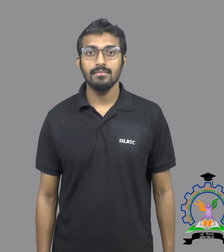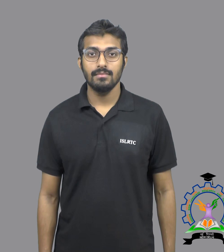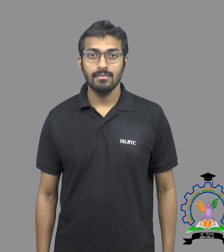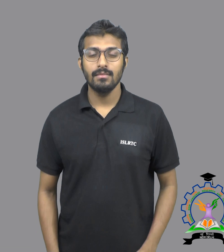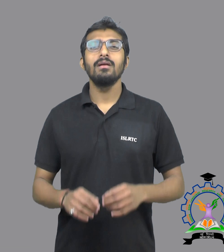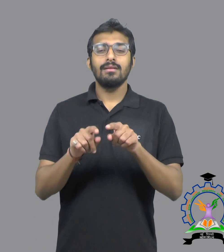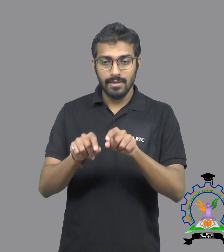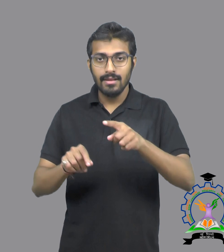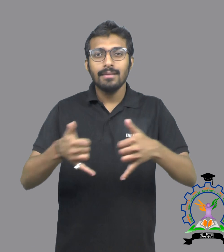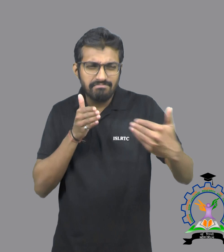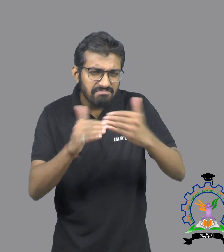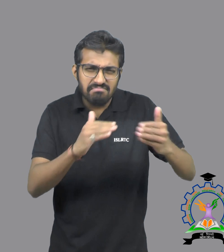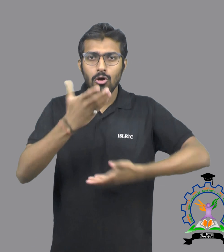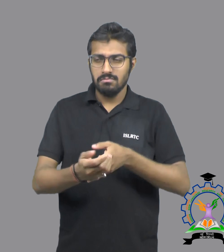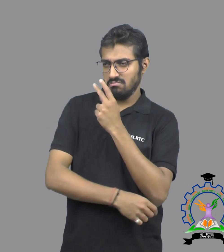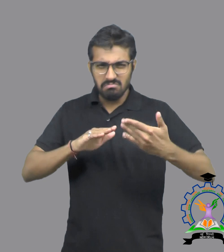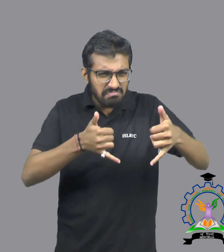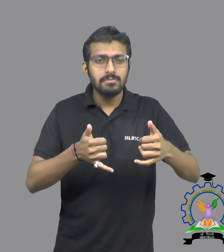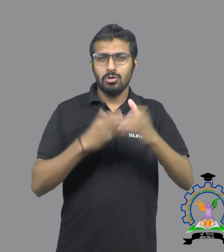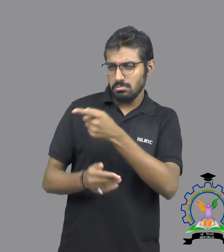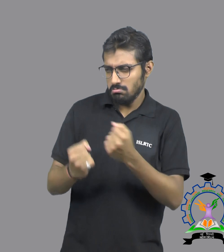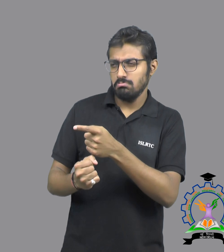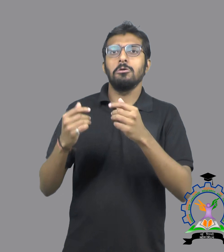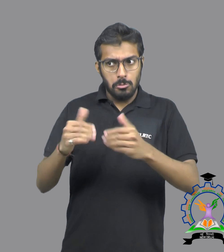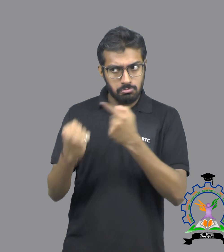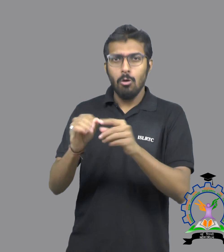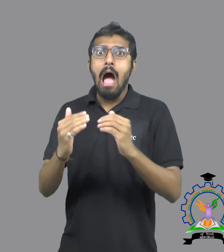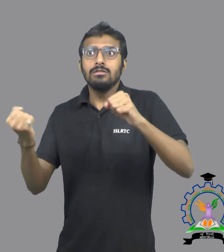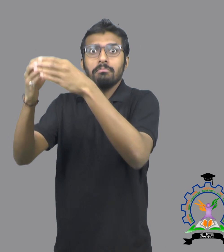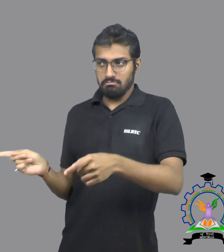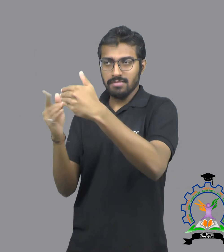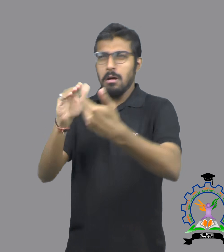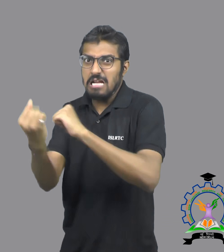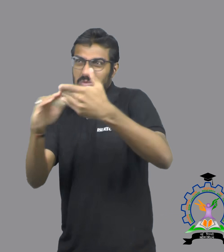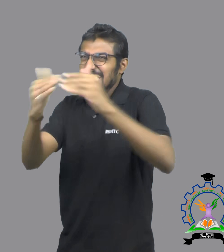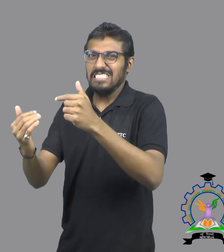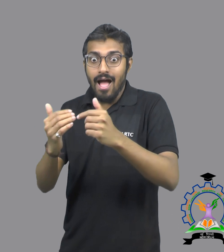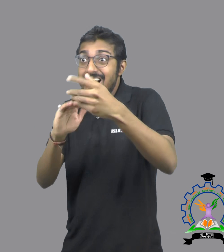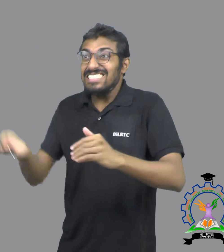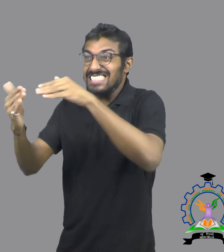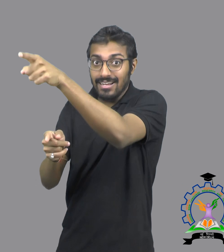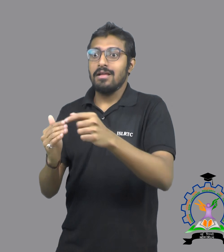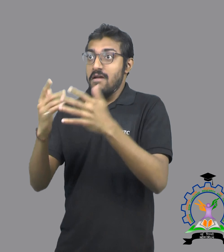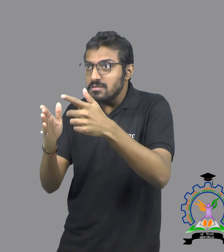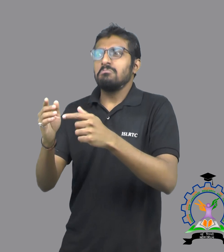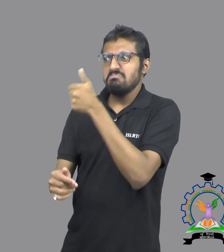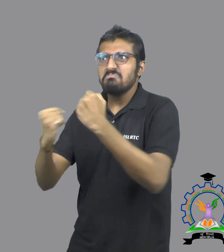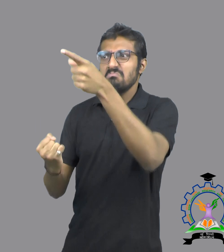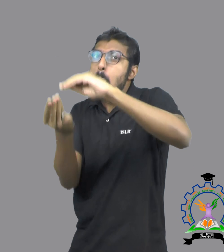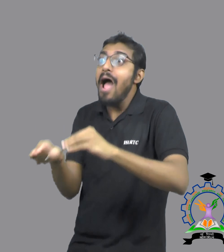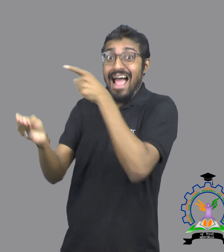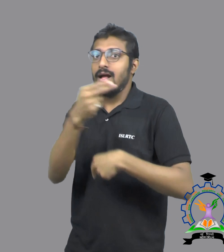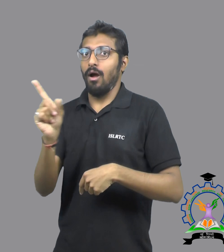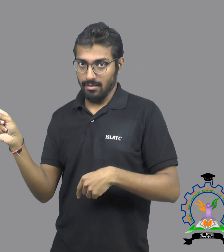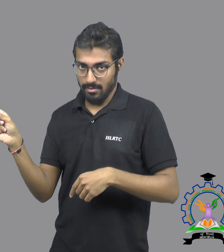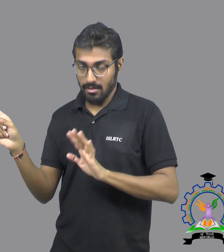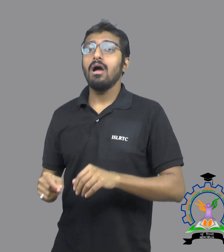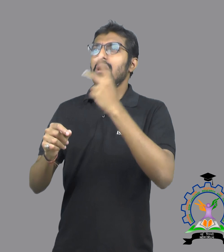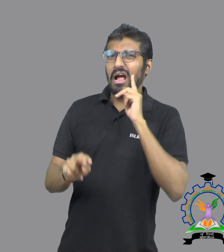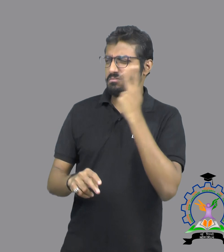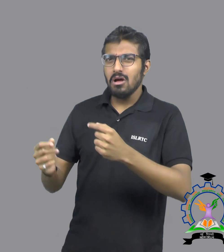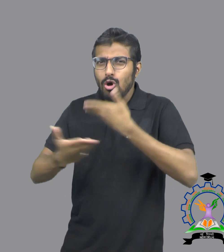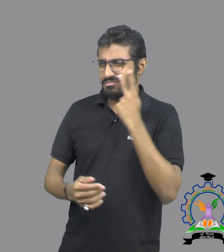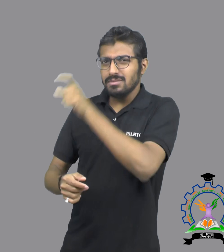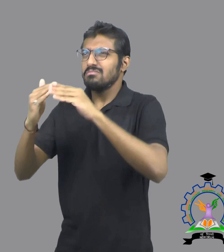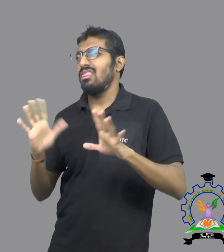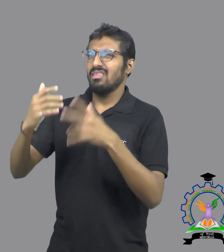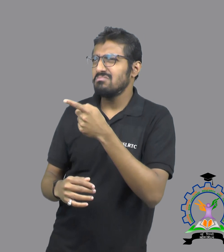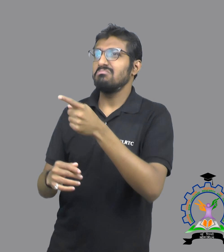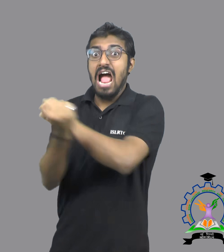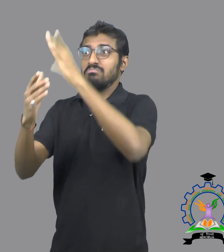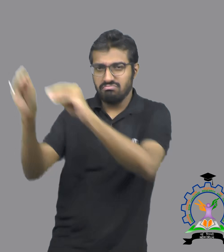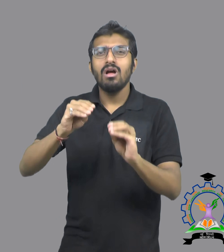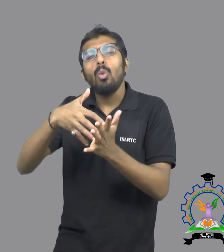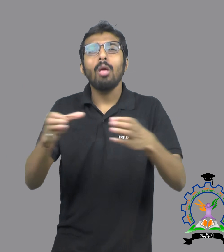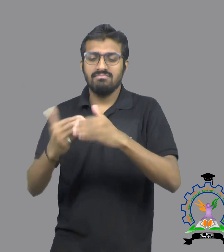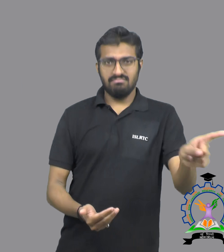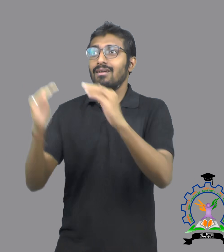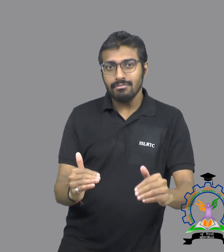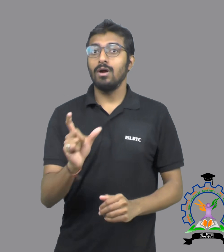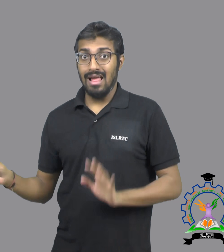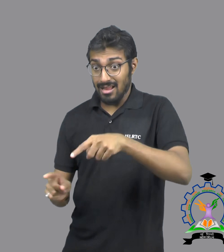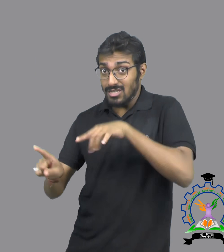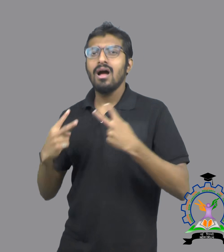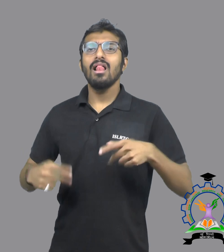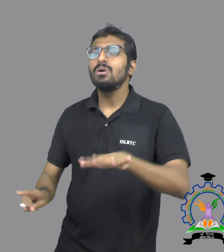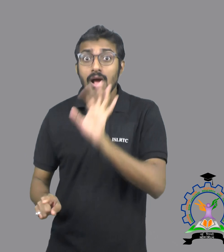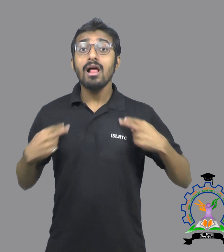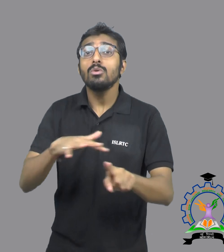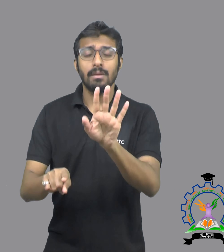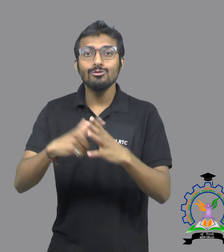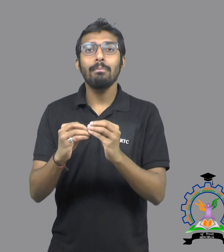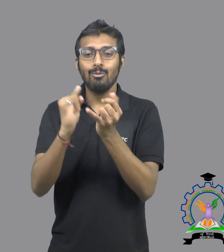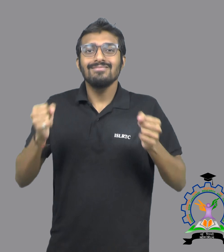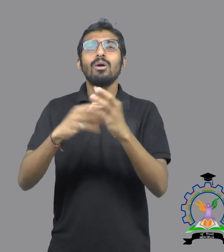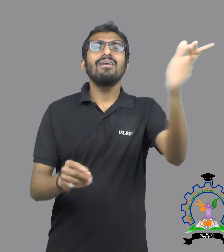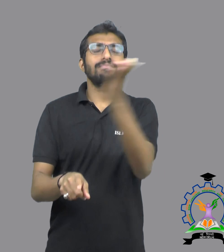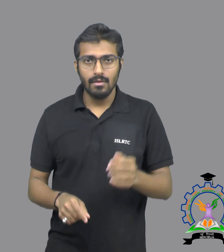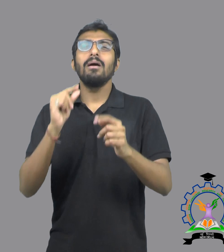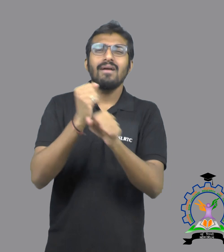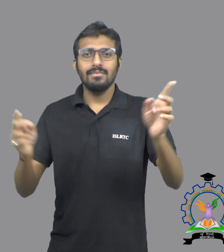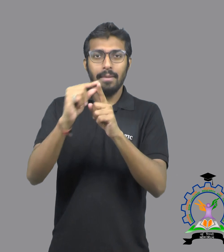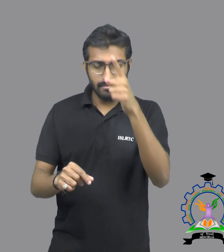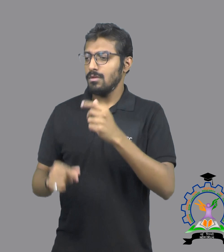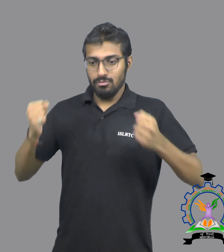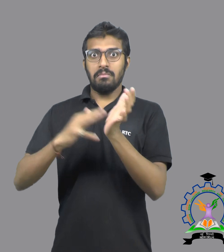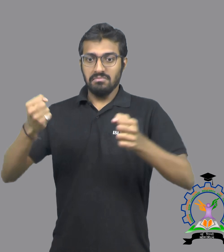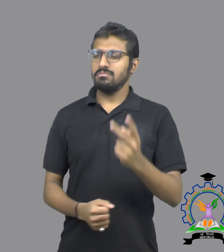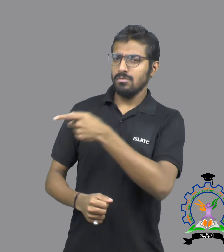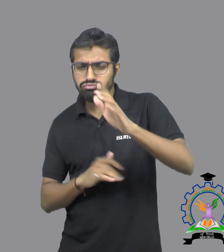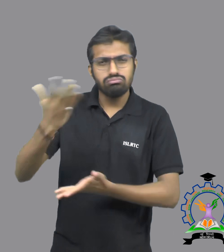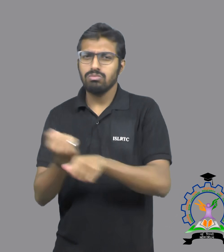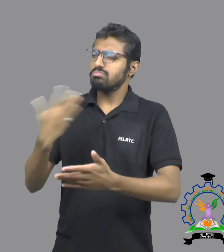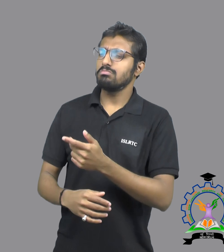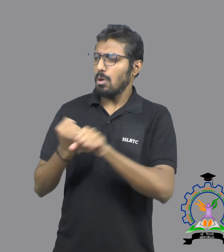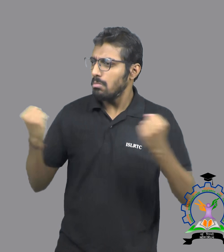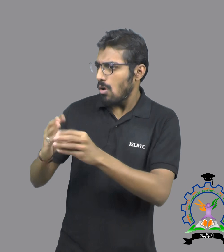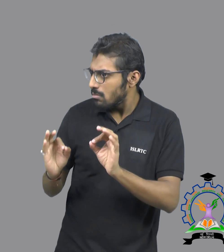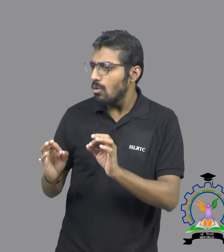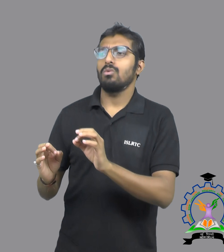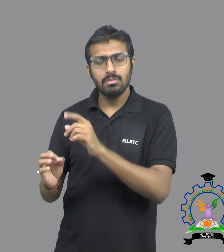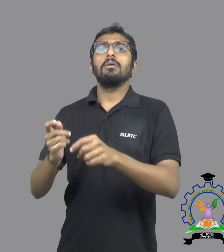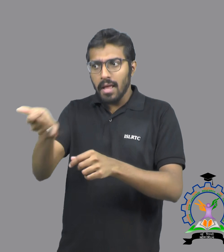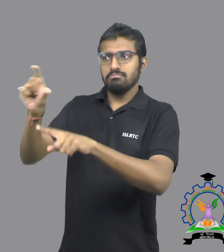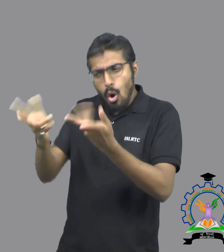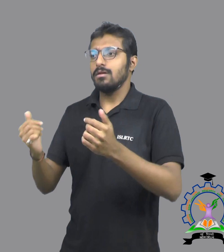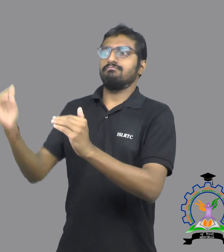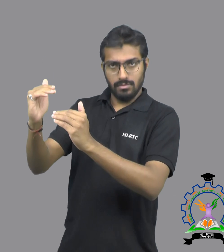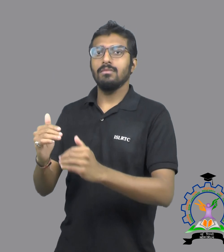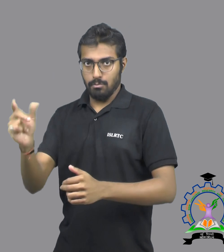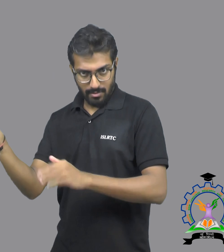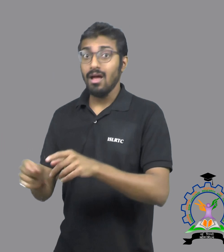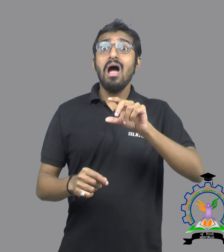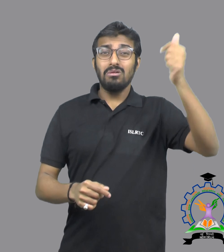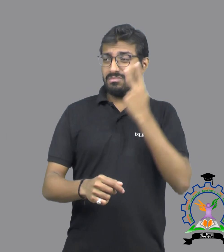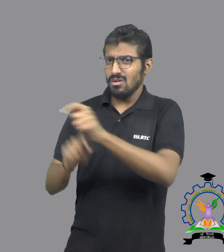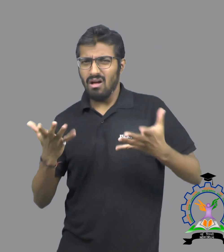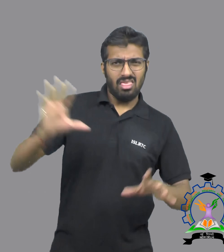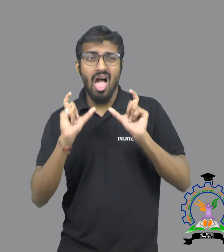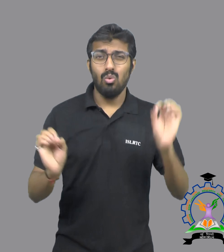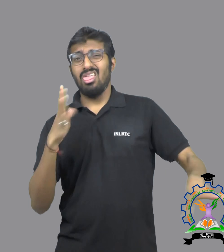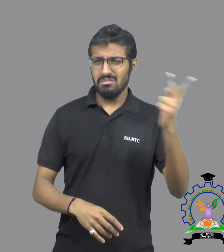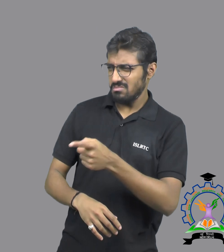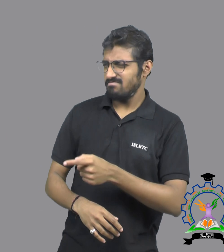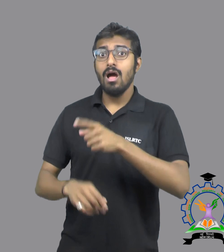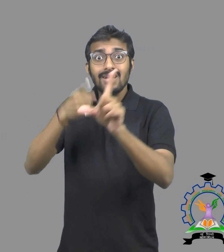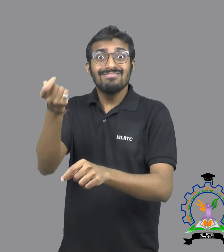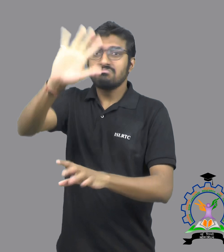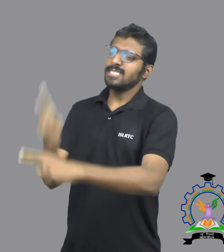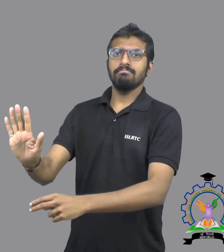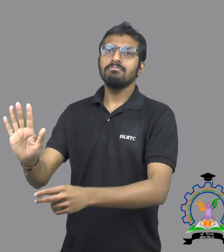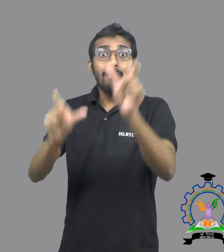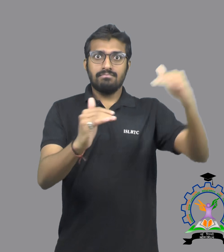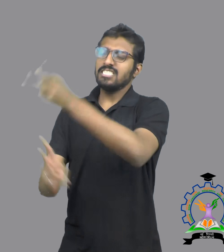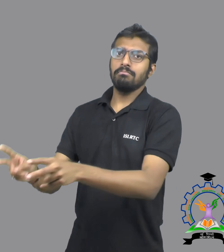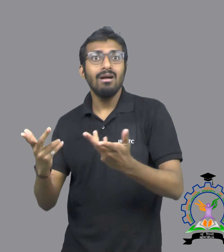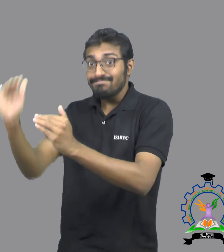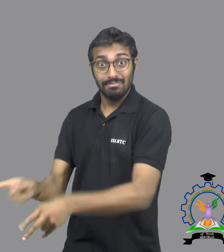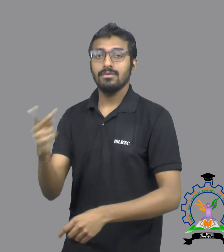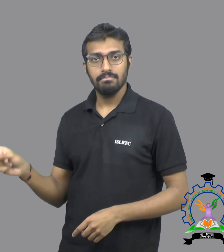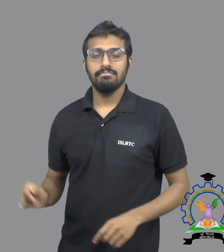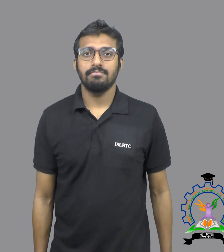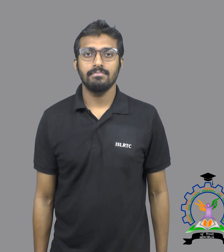Upgradation Degradation